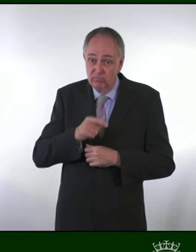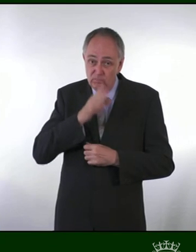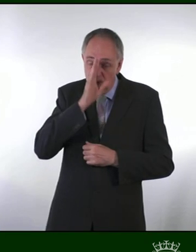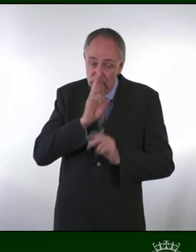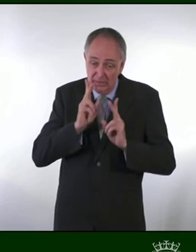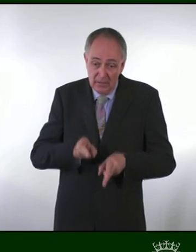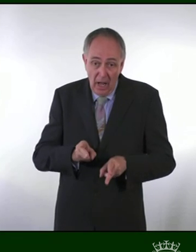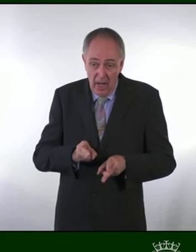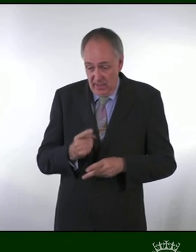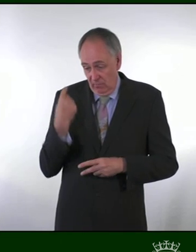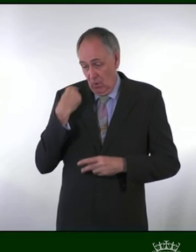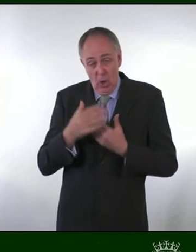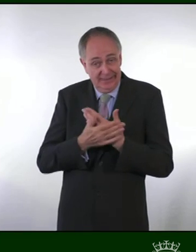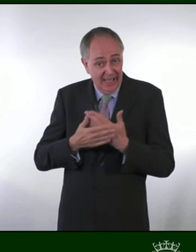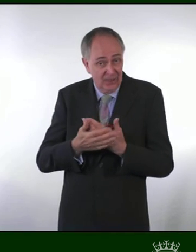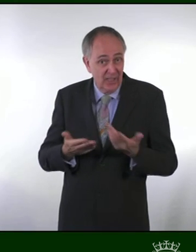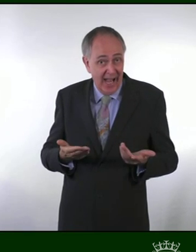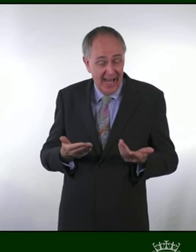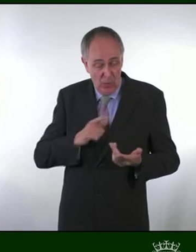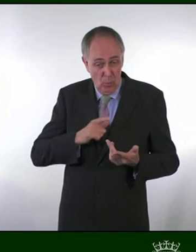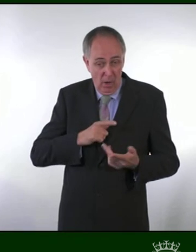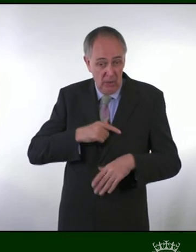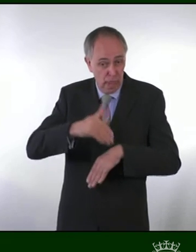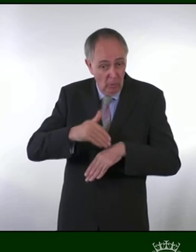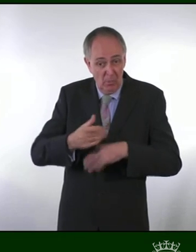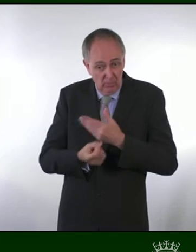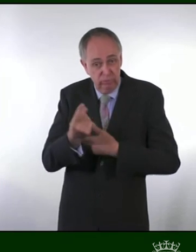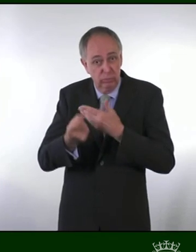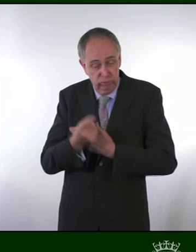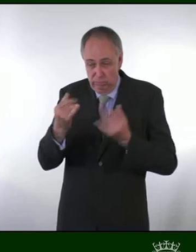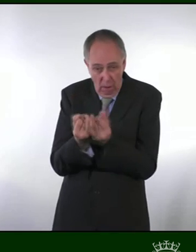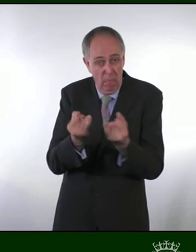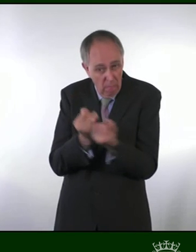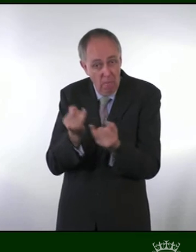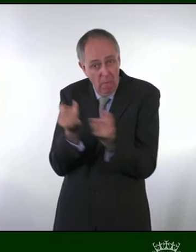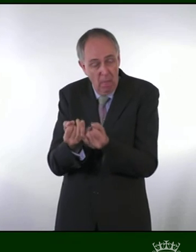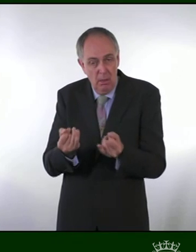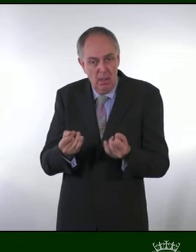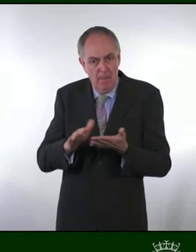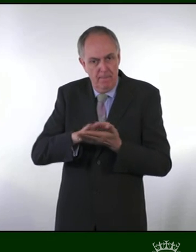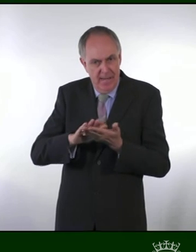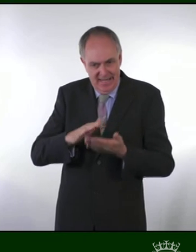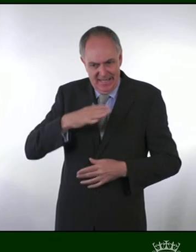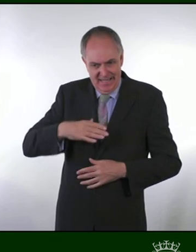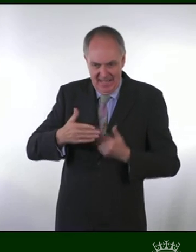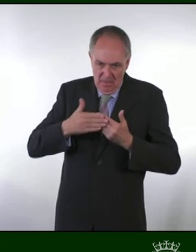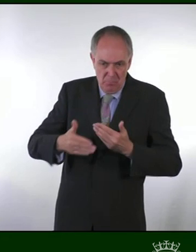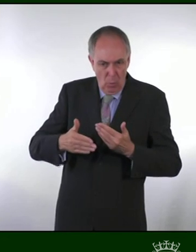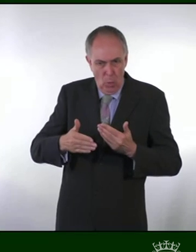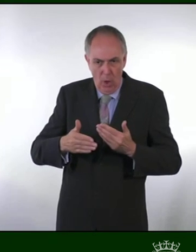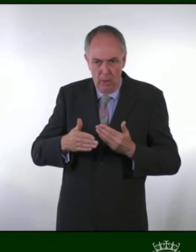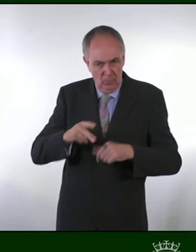My sincere condolences are with his family and friends at this time. This incident shows the need for more visible police in Sevenoaks.